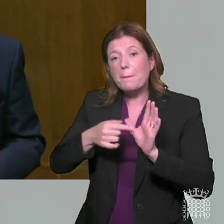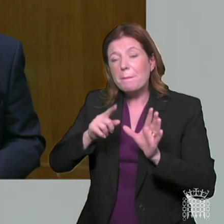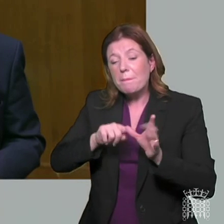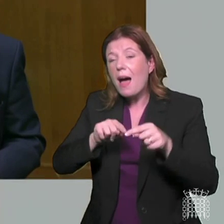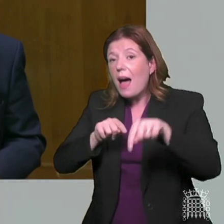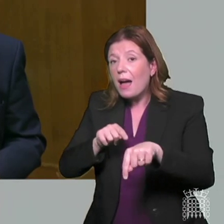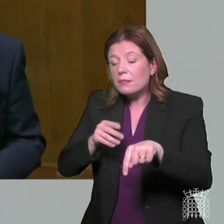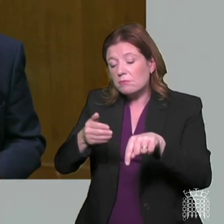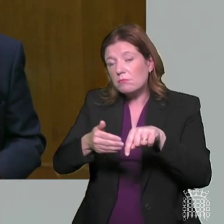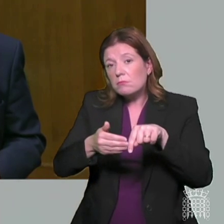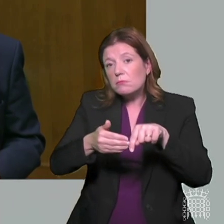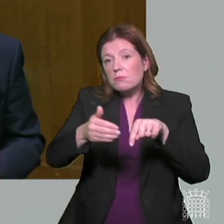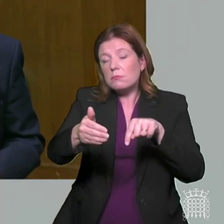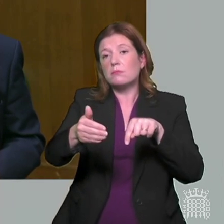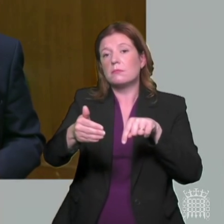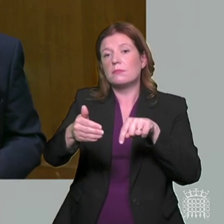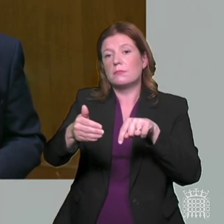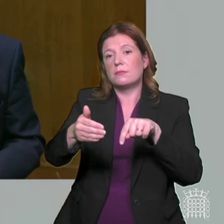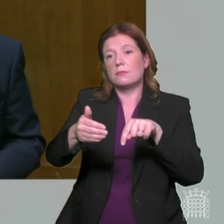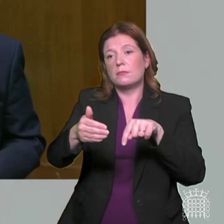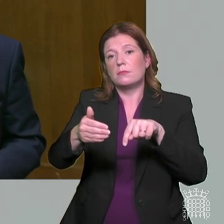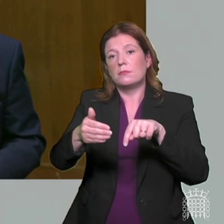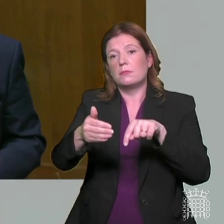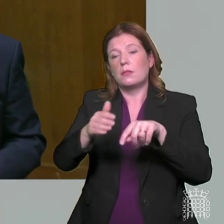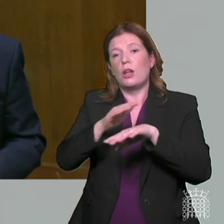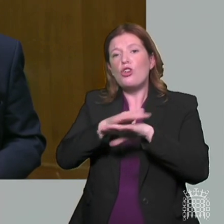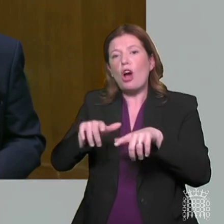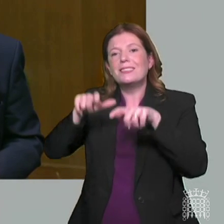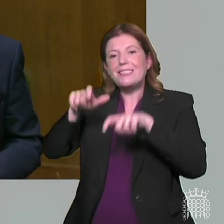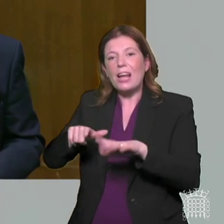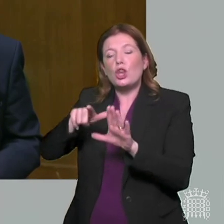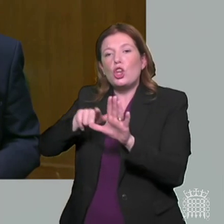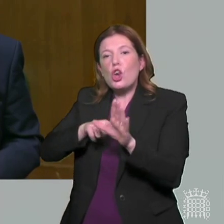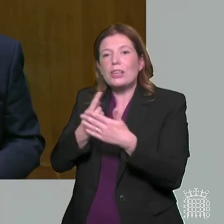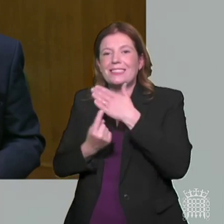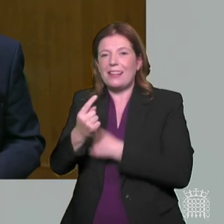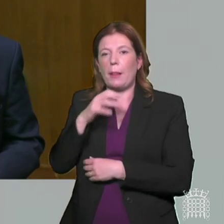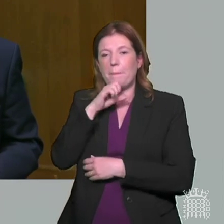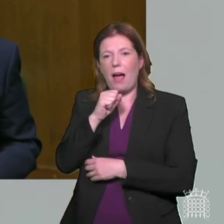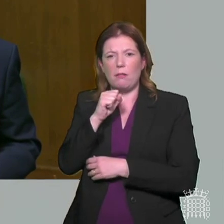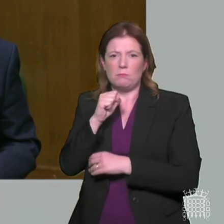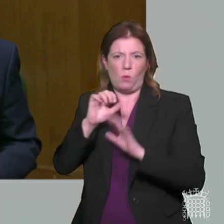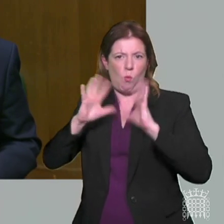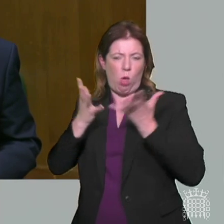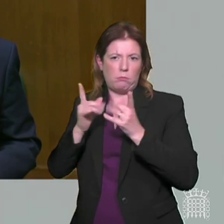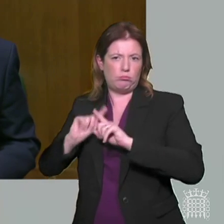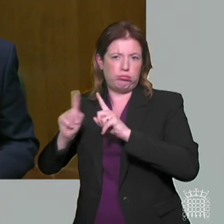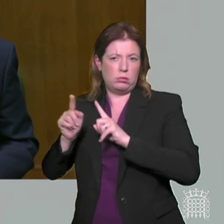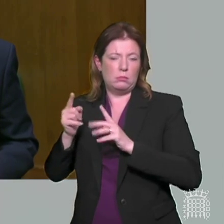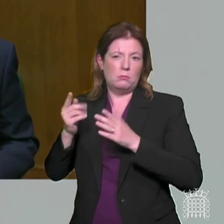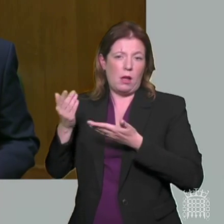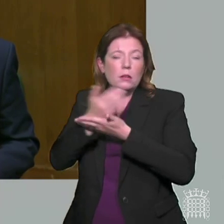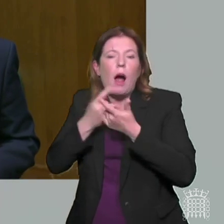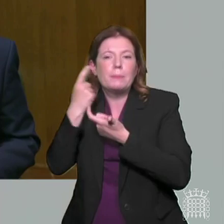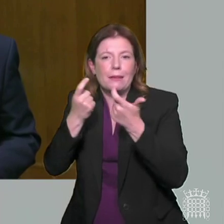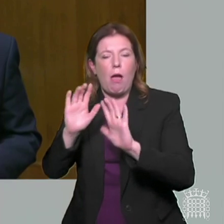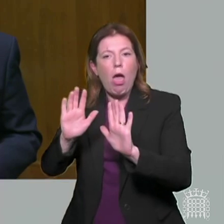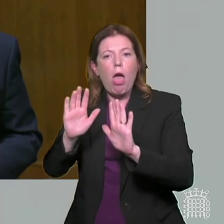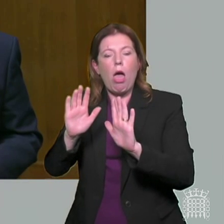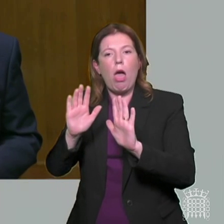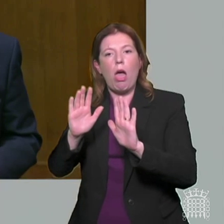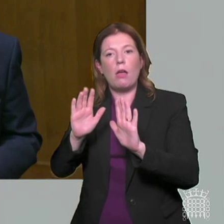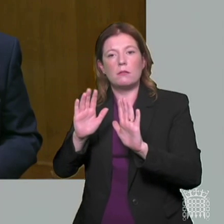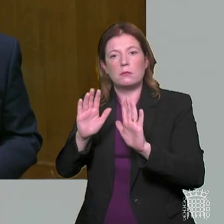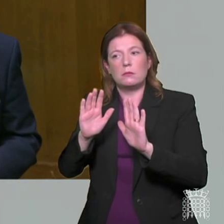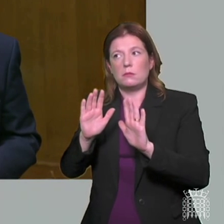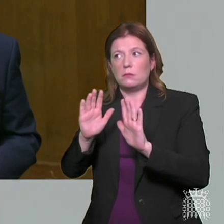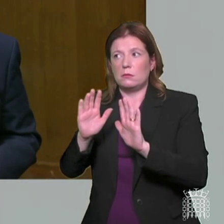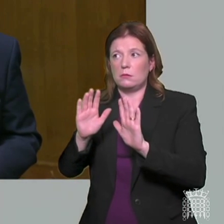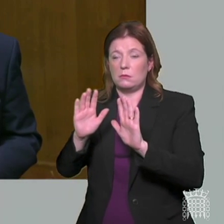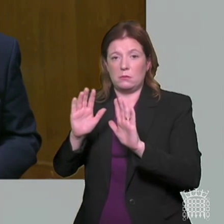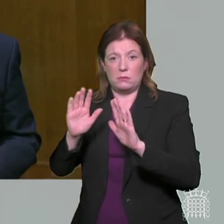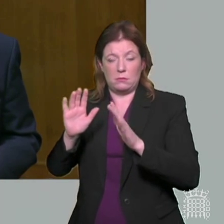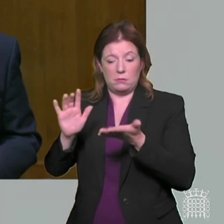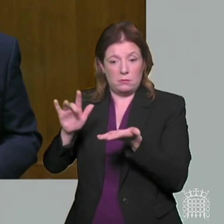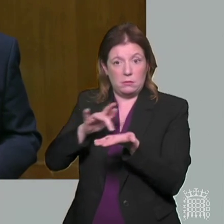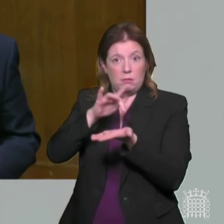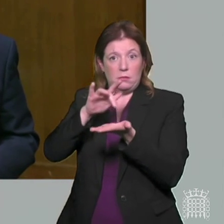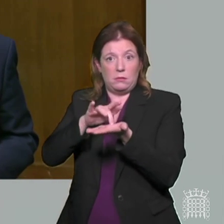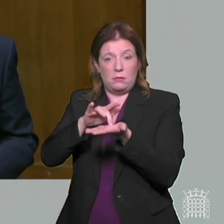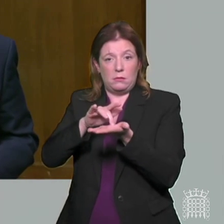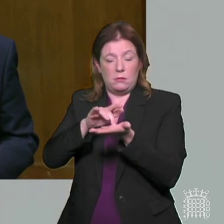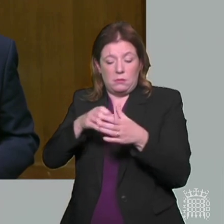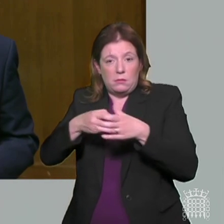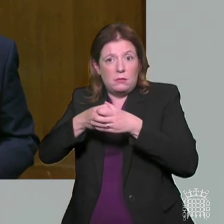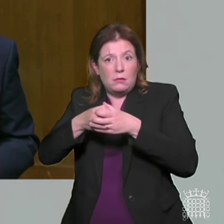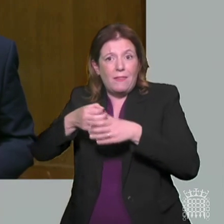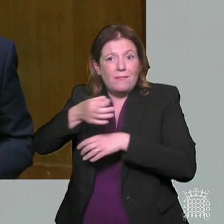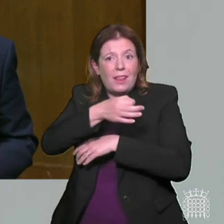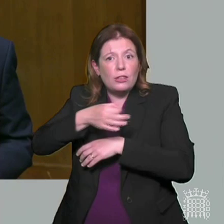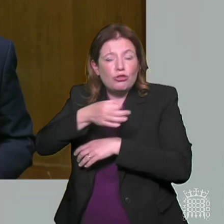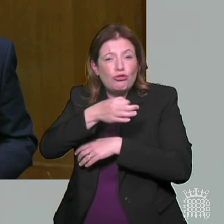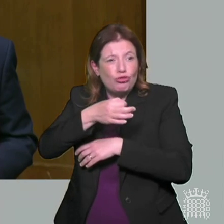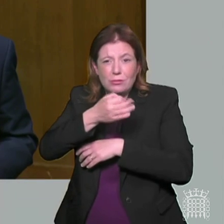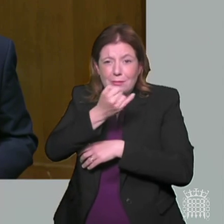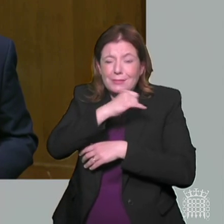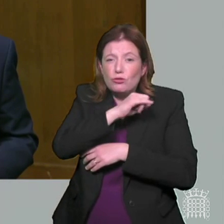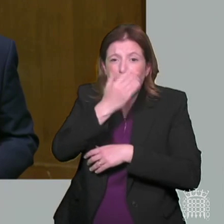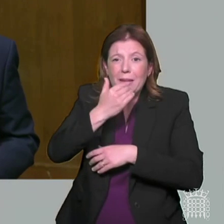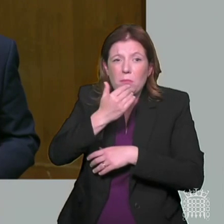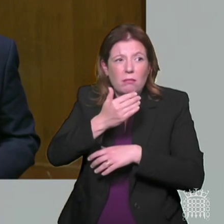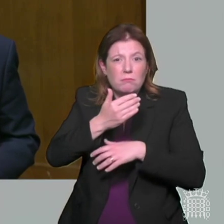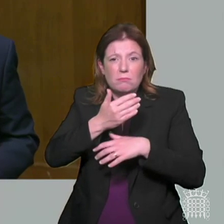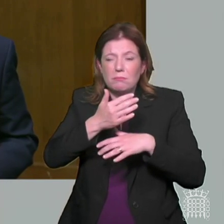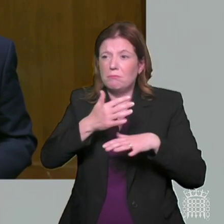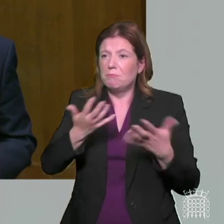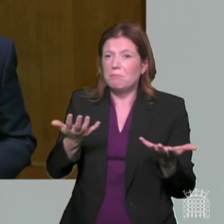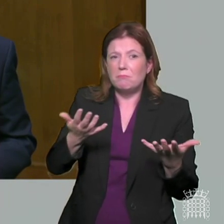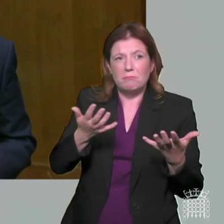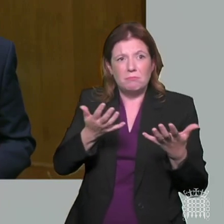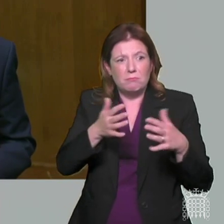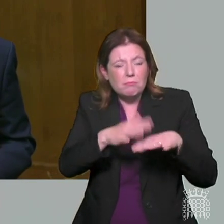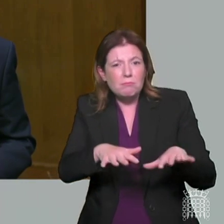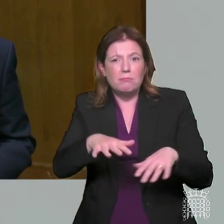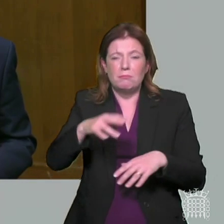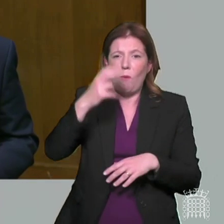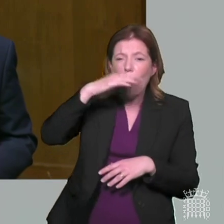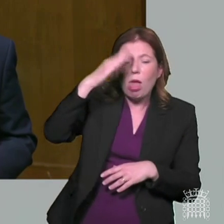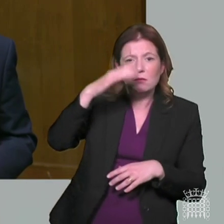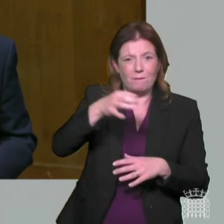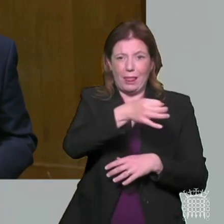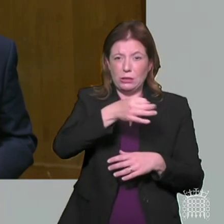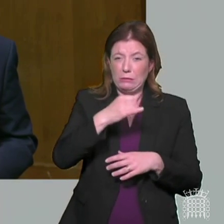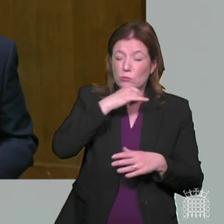1,500 non-detained young, single males from different parts of the world—asylum seekers—will be kept on a base at the centre of a small rural village of 600 people—a village of children all the way through to elderly residents.